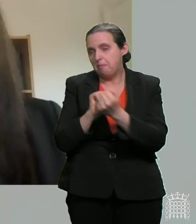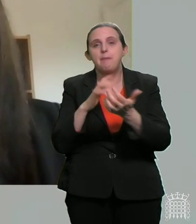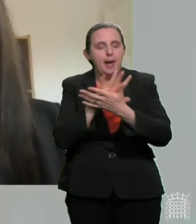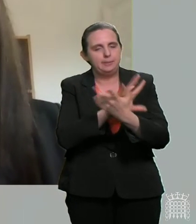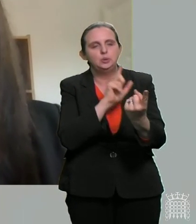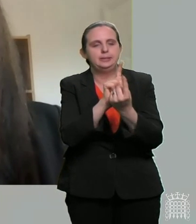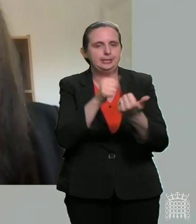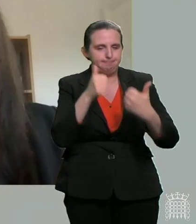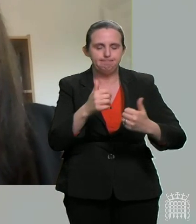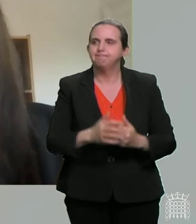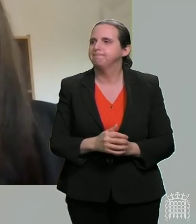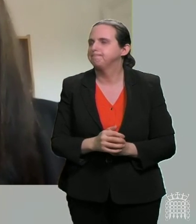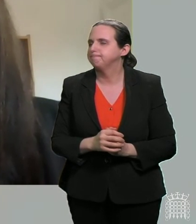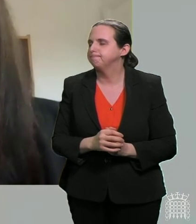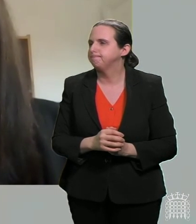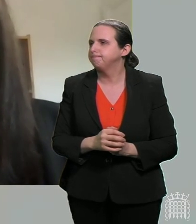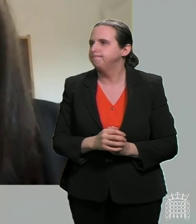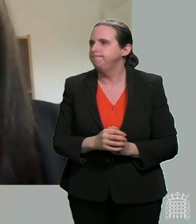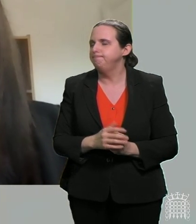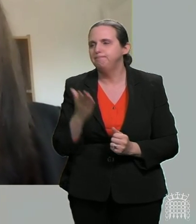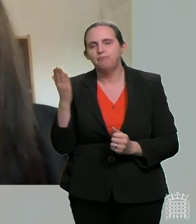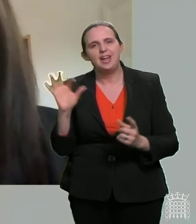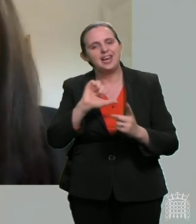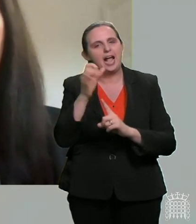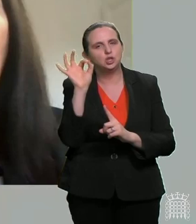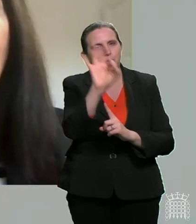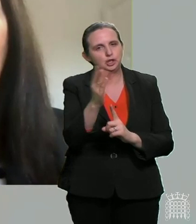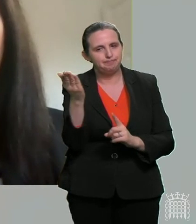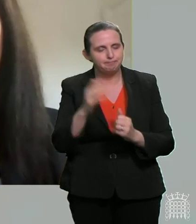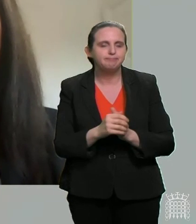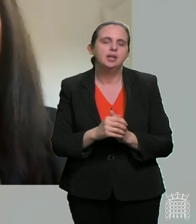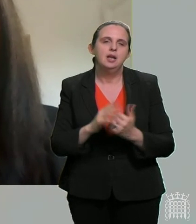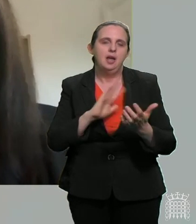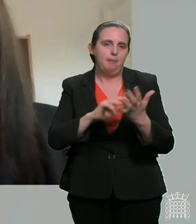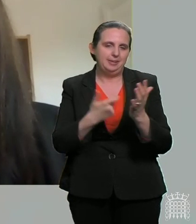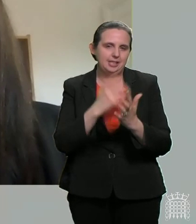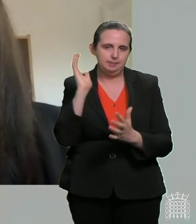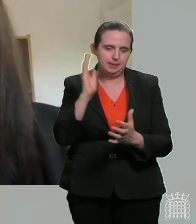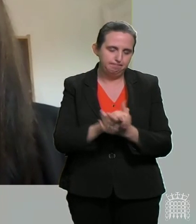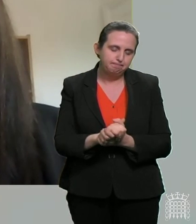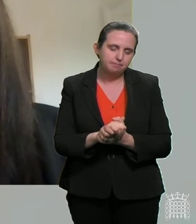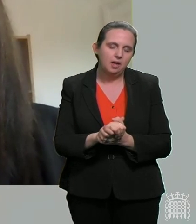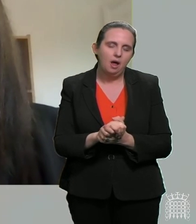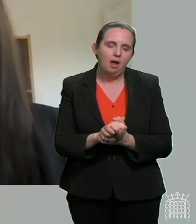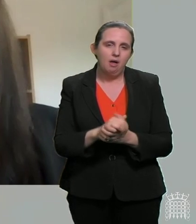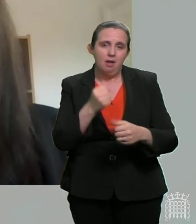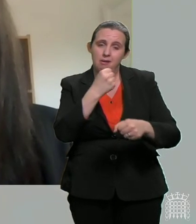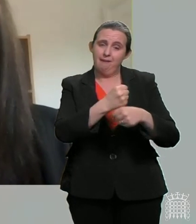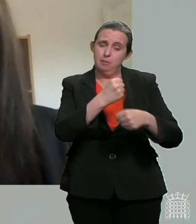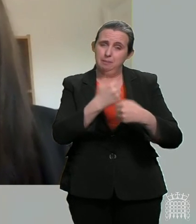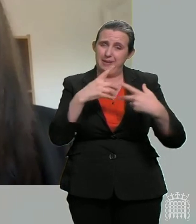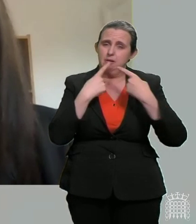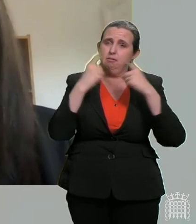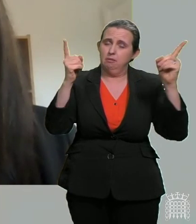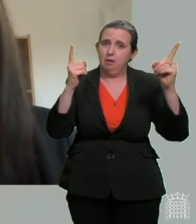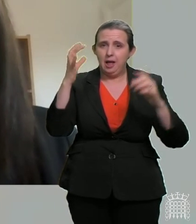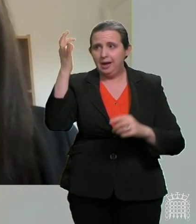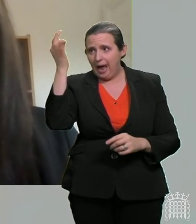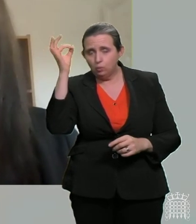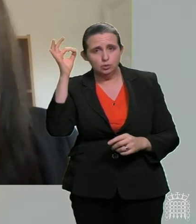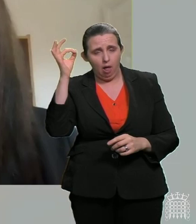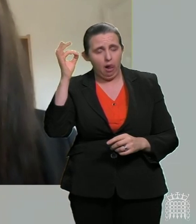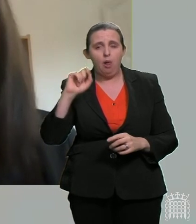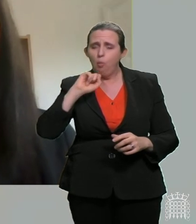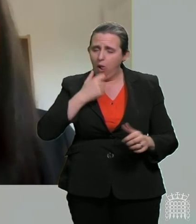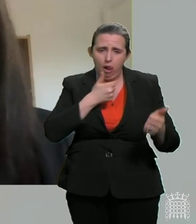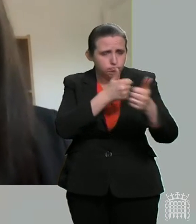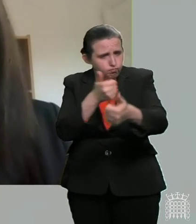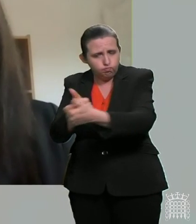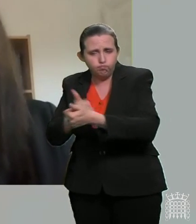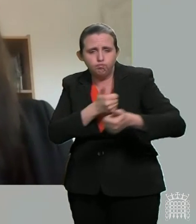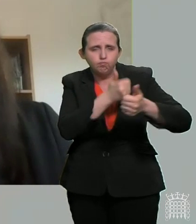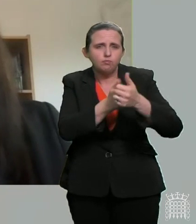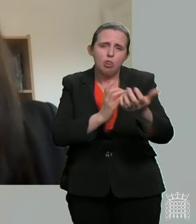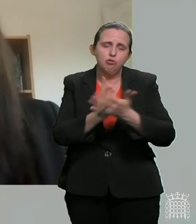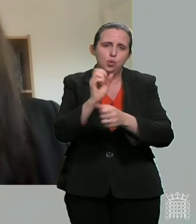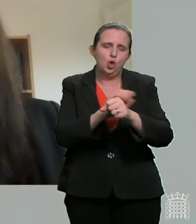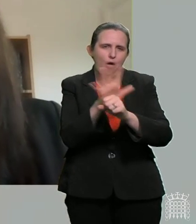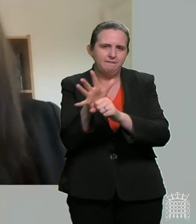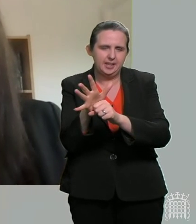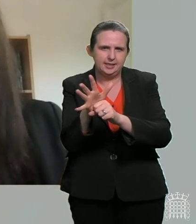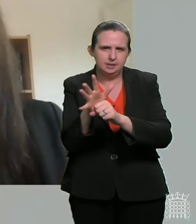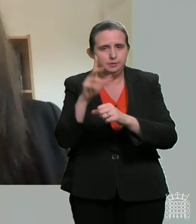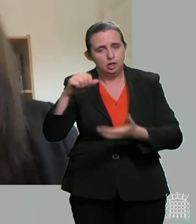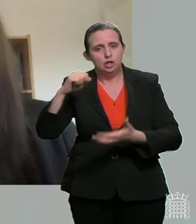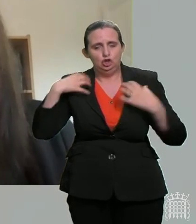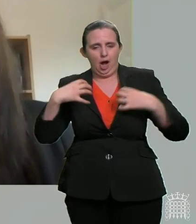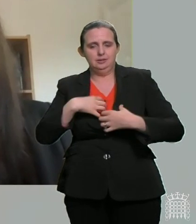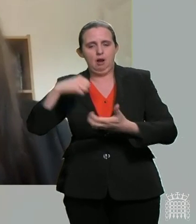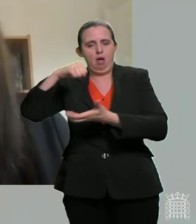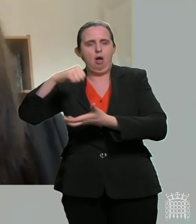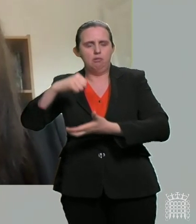This Government said that no council would be suffering as a result of the pandemic, and the Chancellor said that he would do everything—“whatever it takes”—to help them.